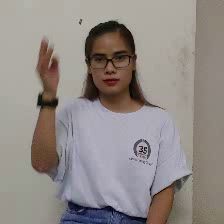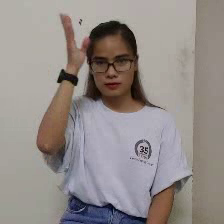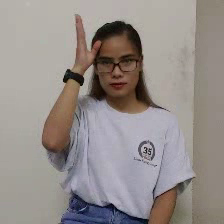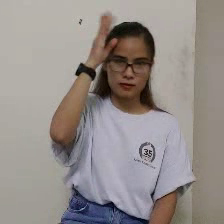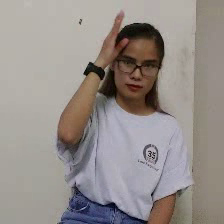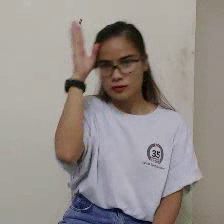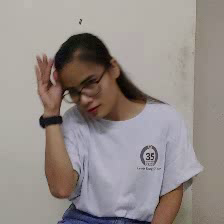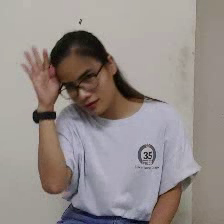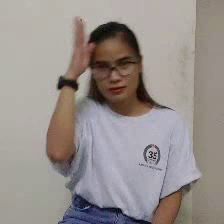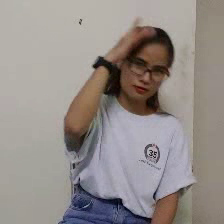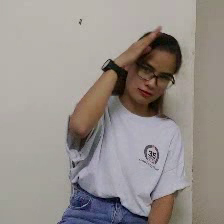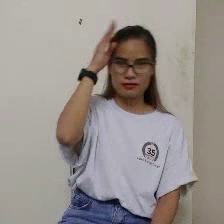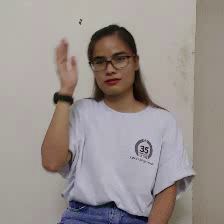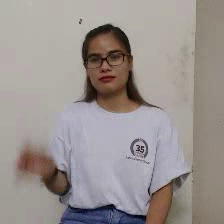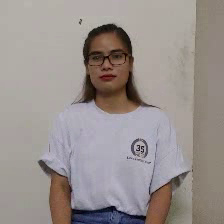Băn khoăn